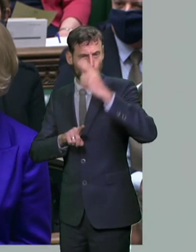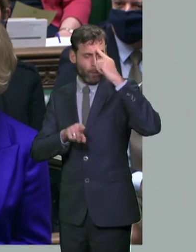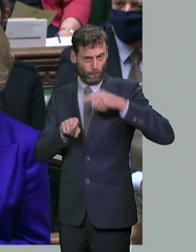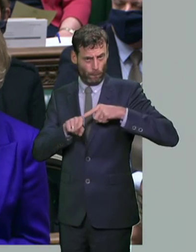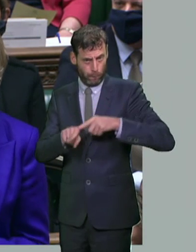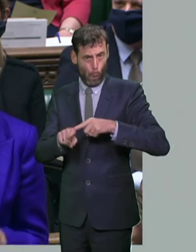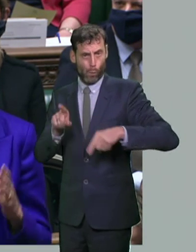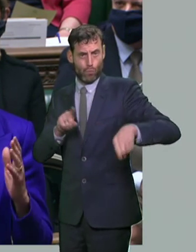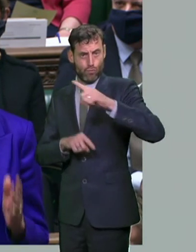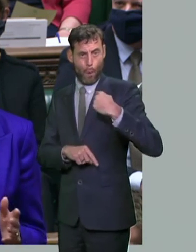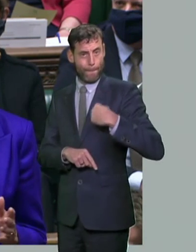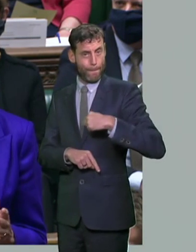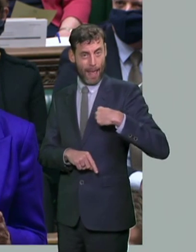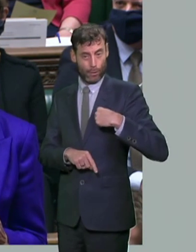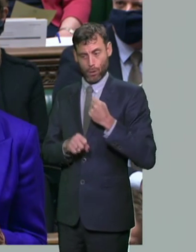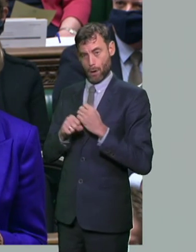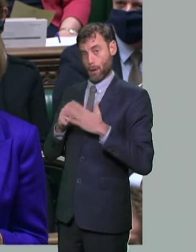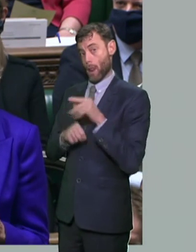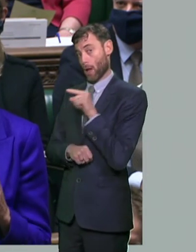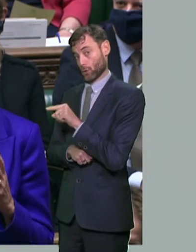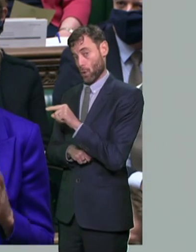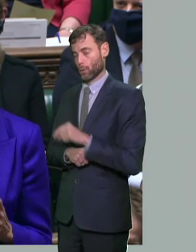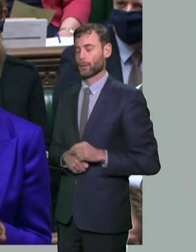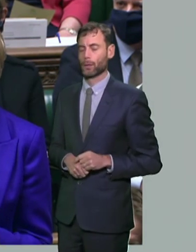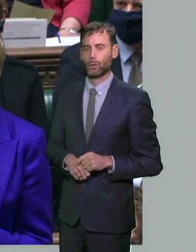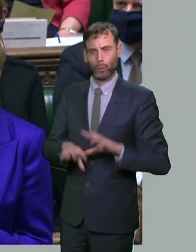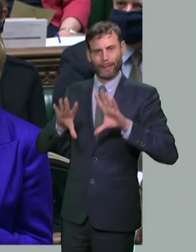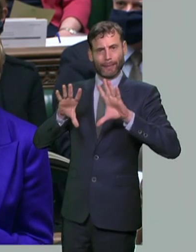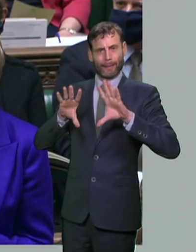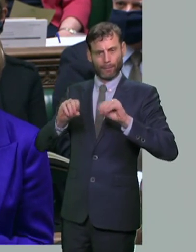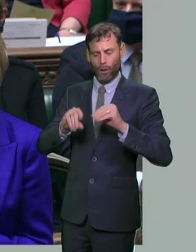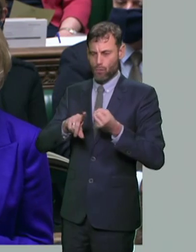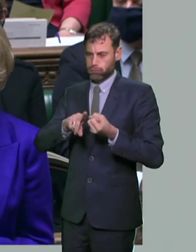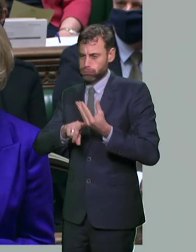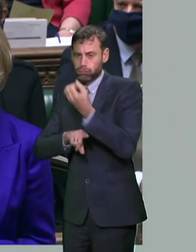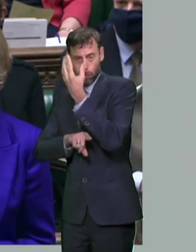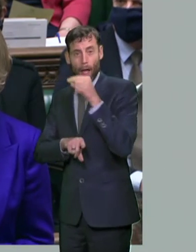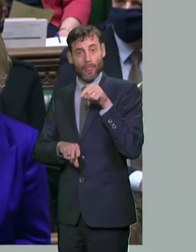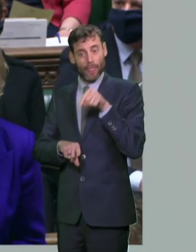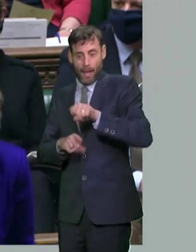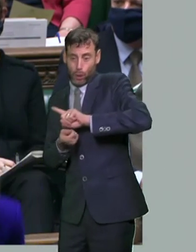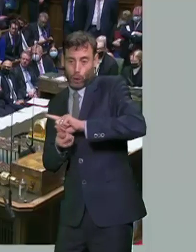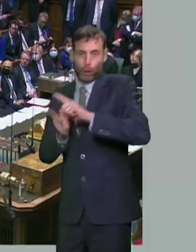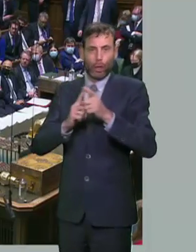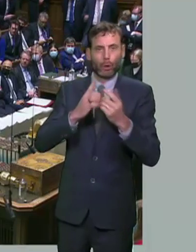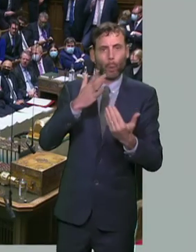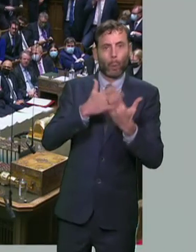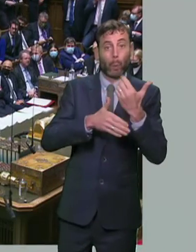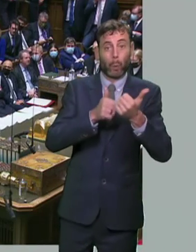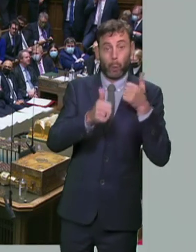Does he agree that decarbonisation can create millions of jobs across the UK and around the world?